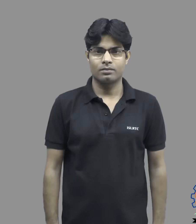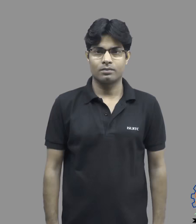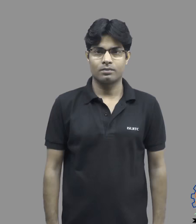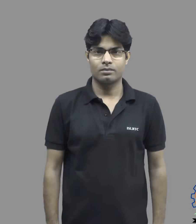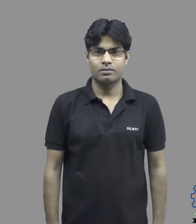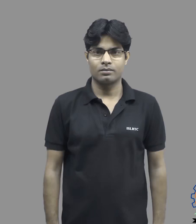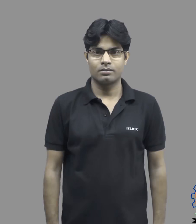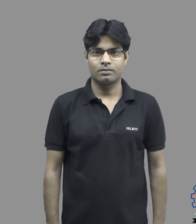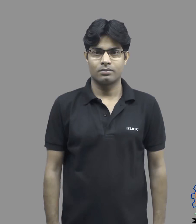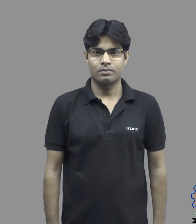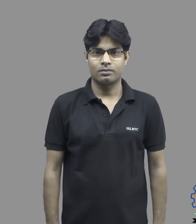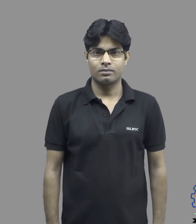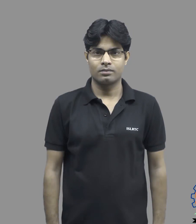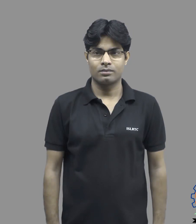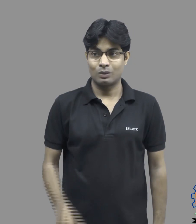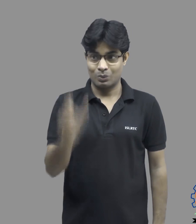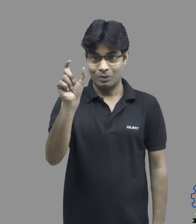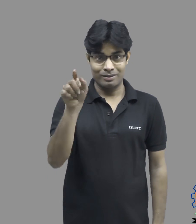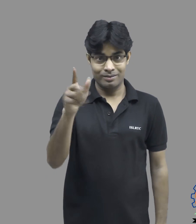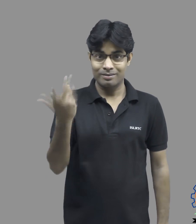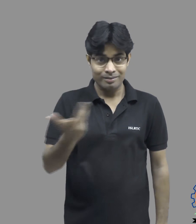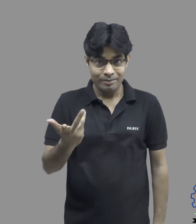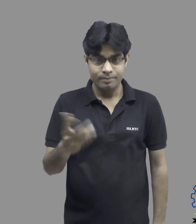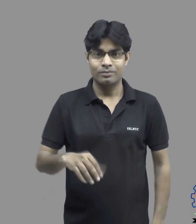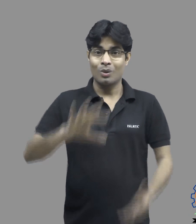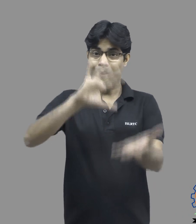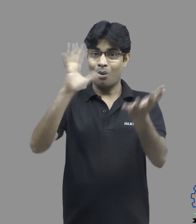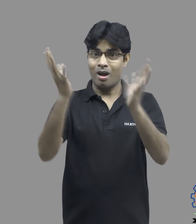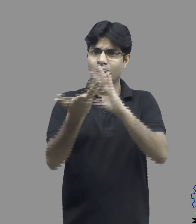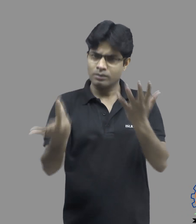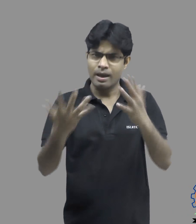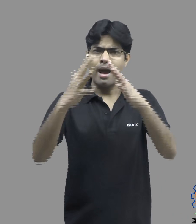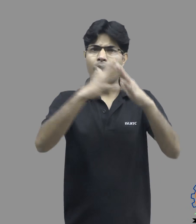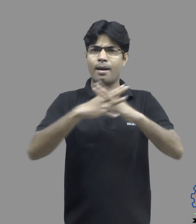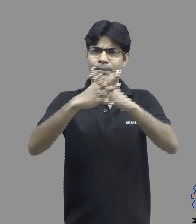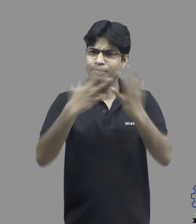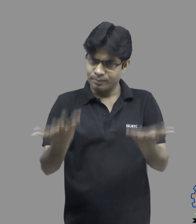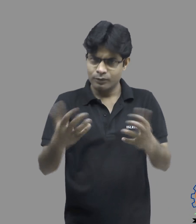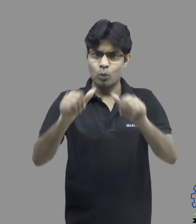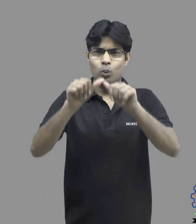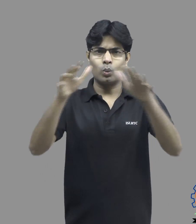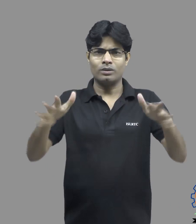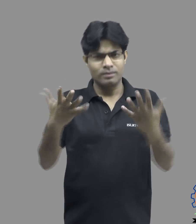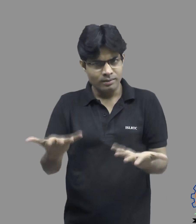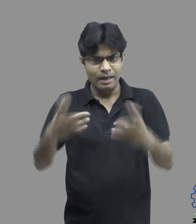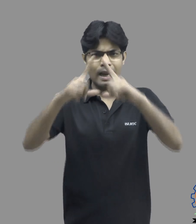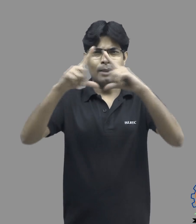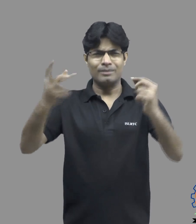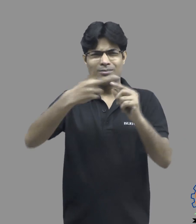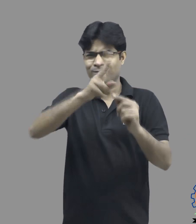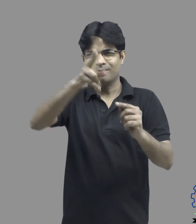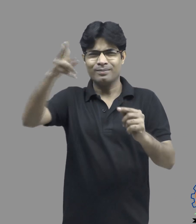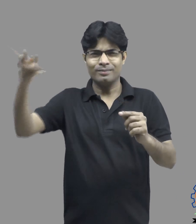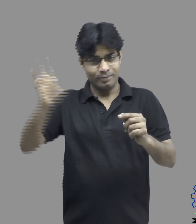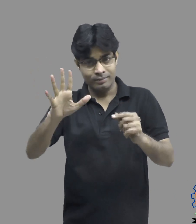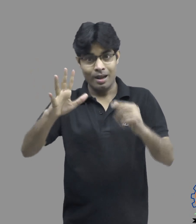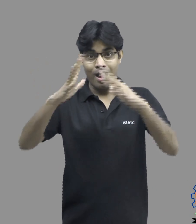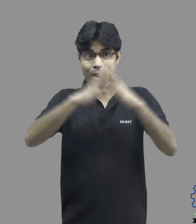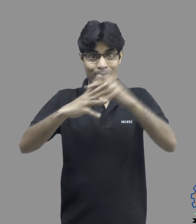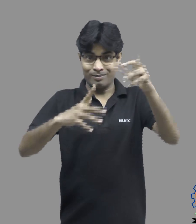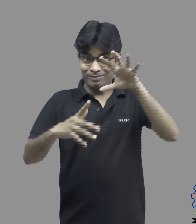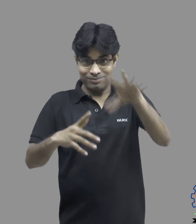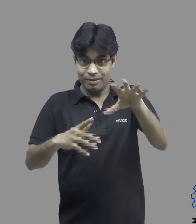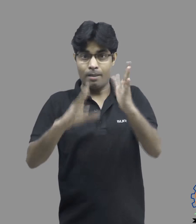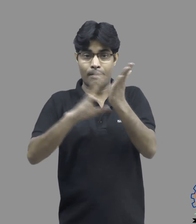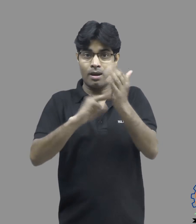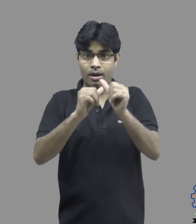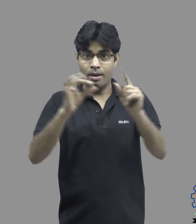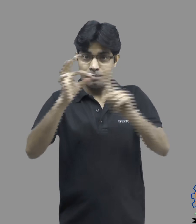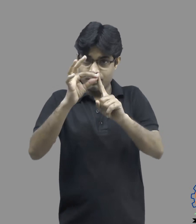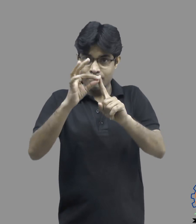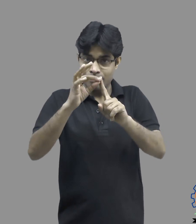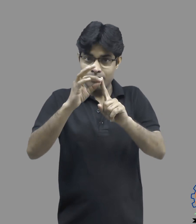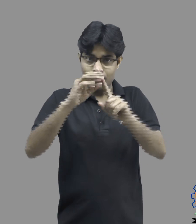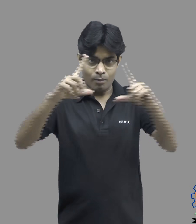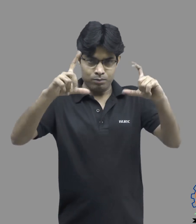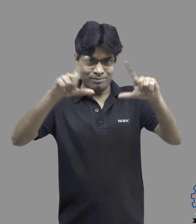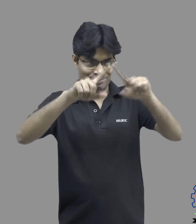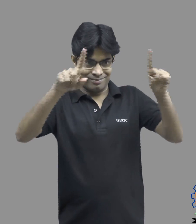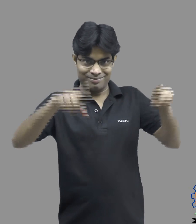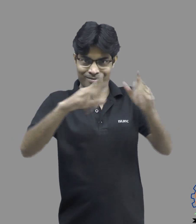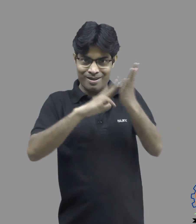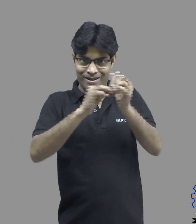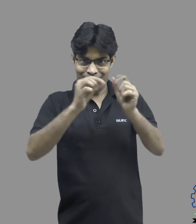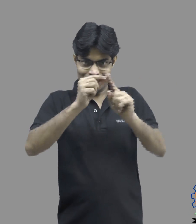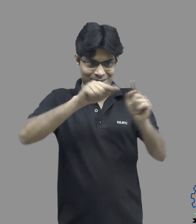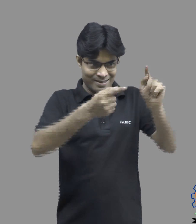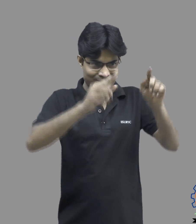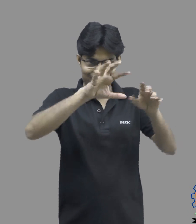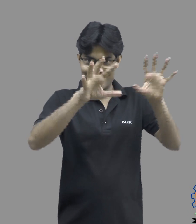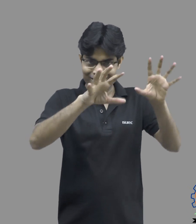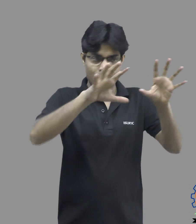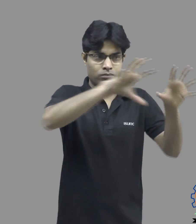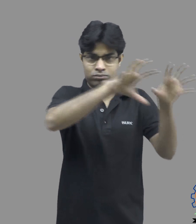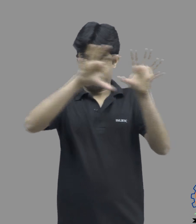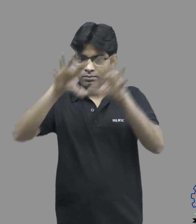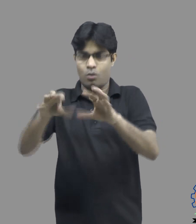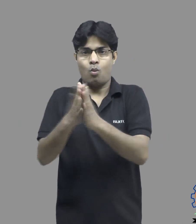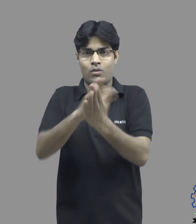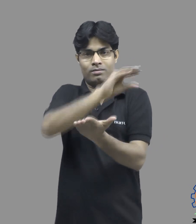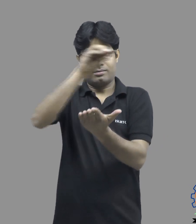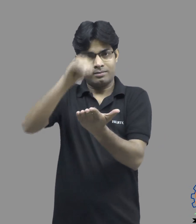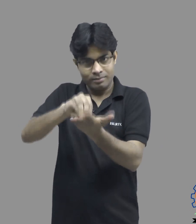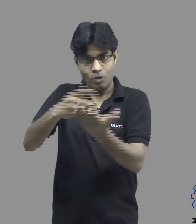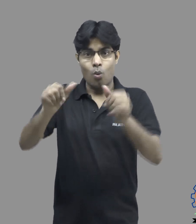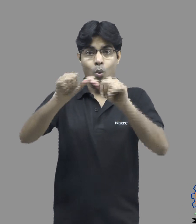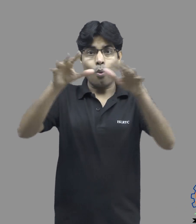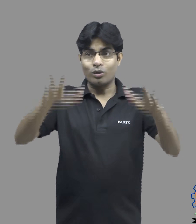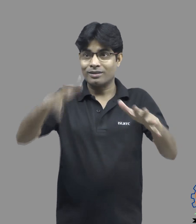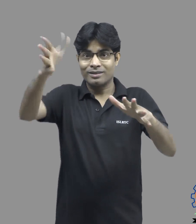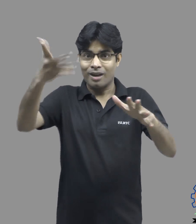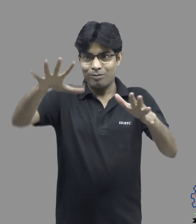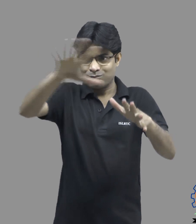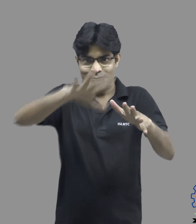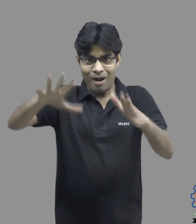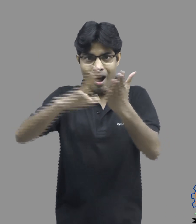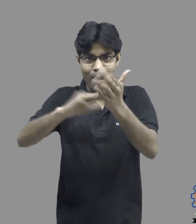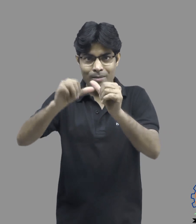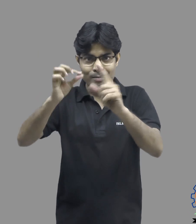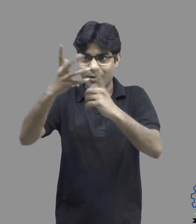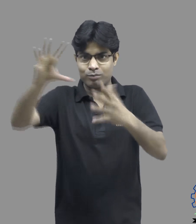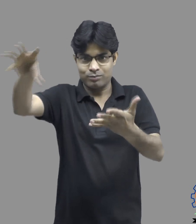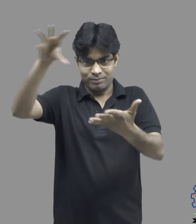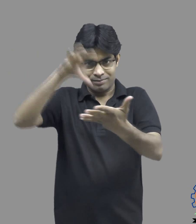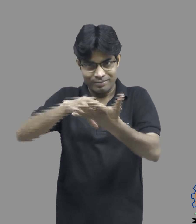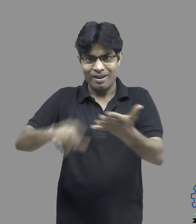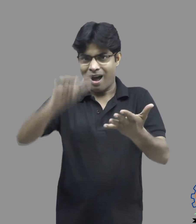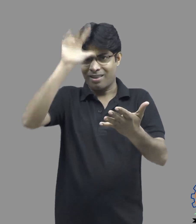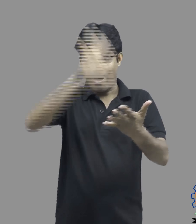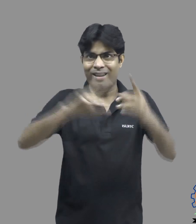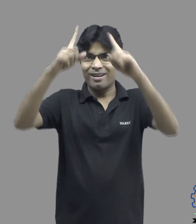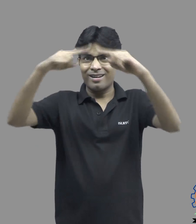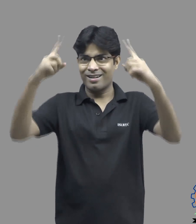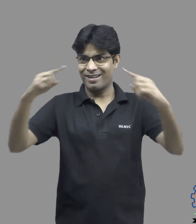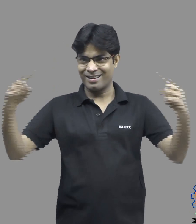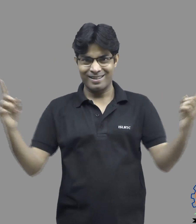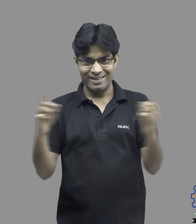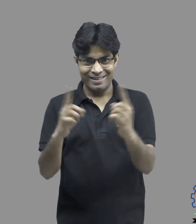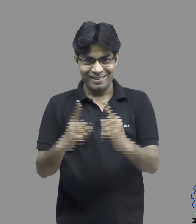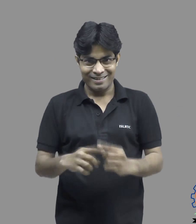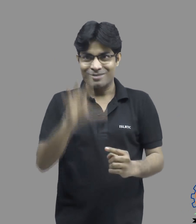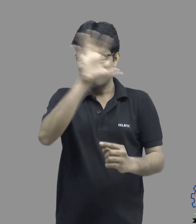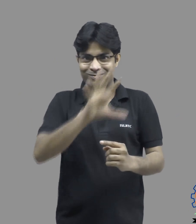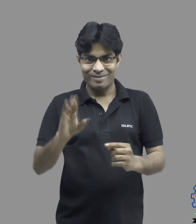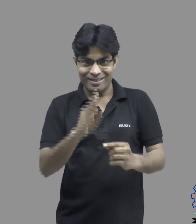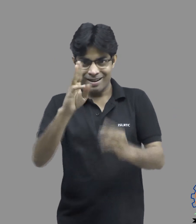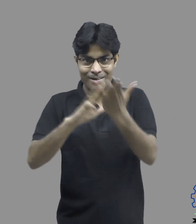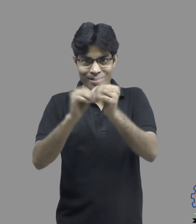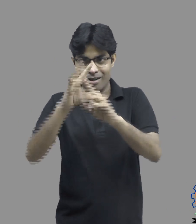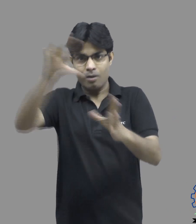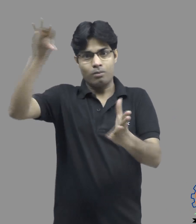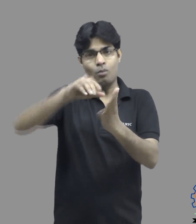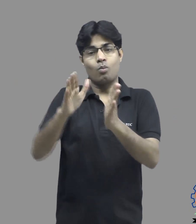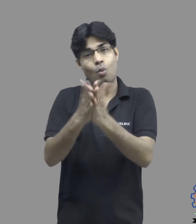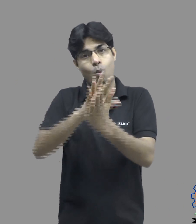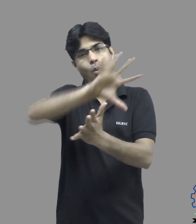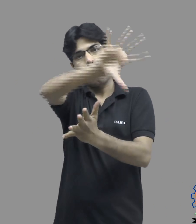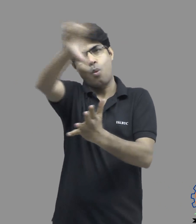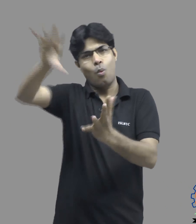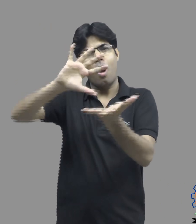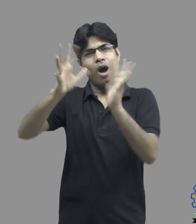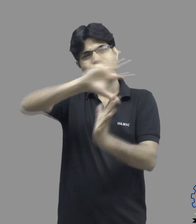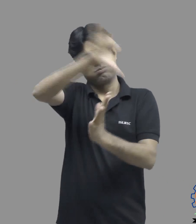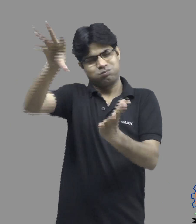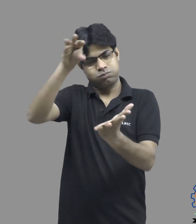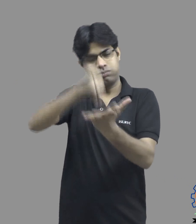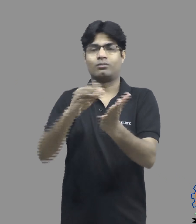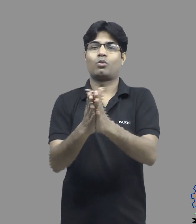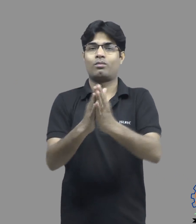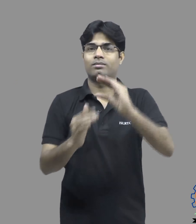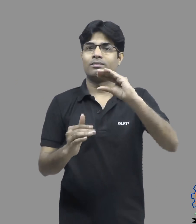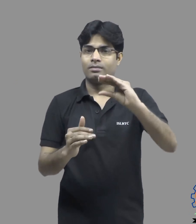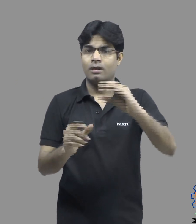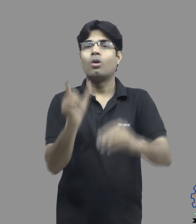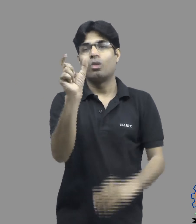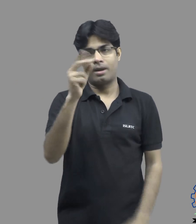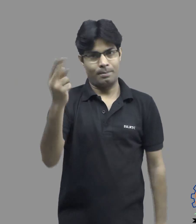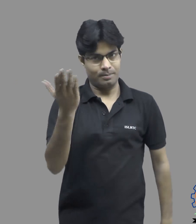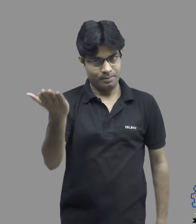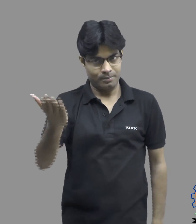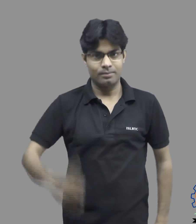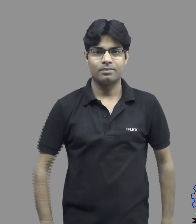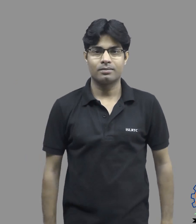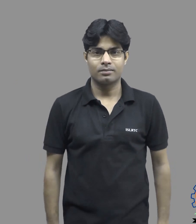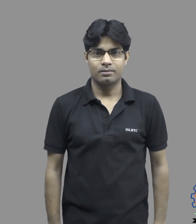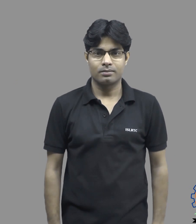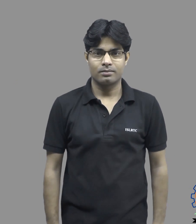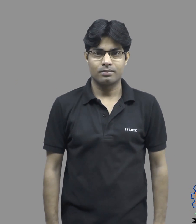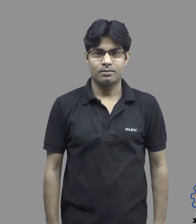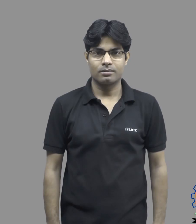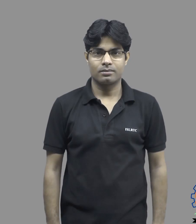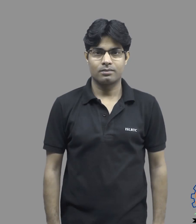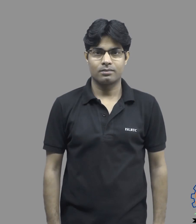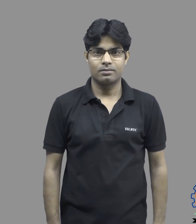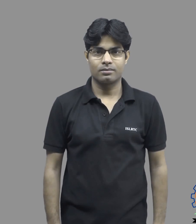Atlas